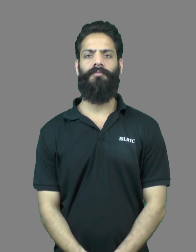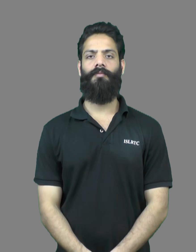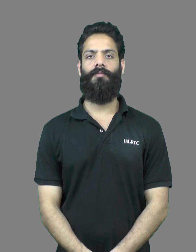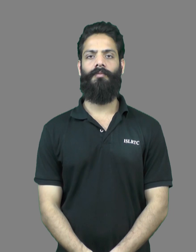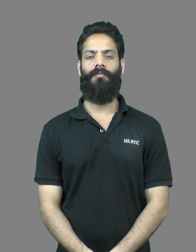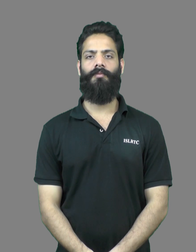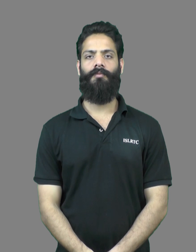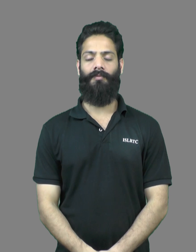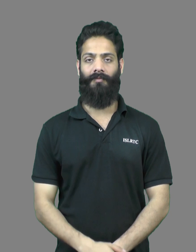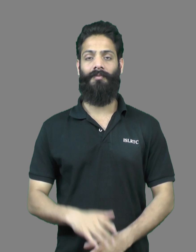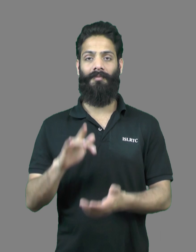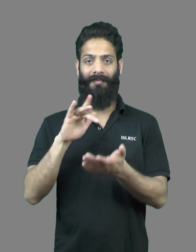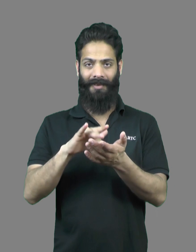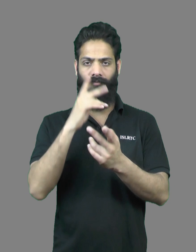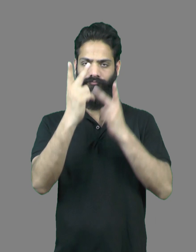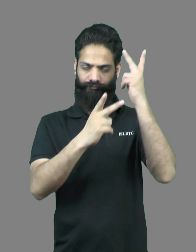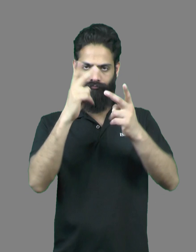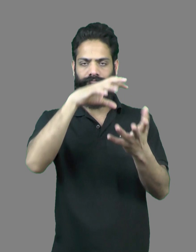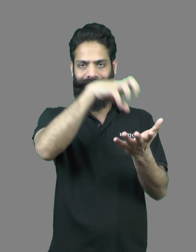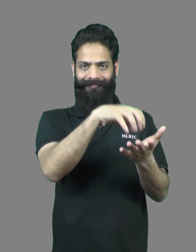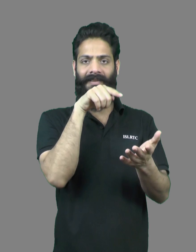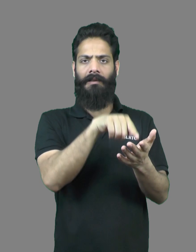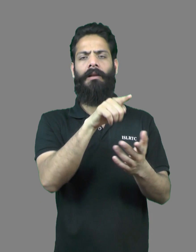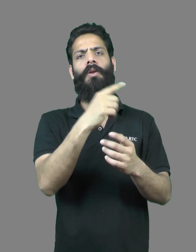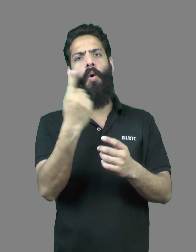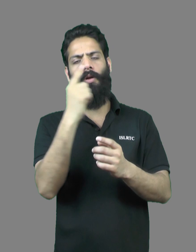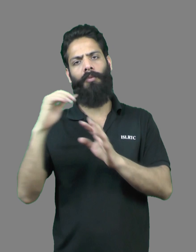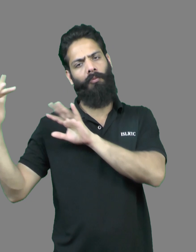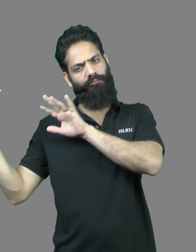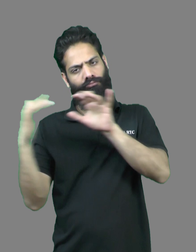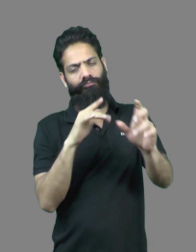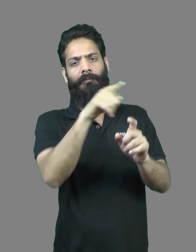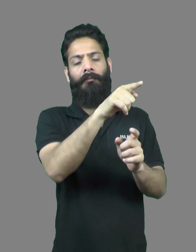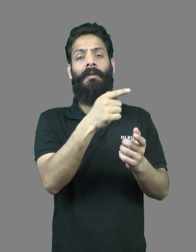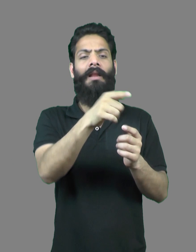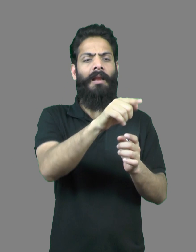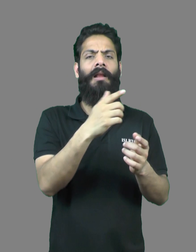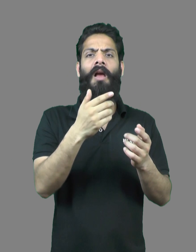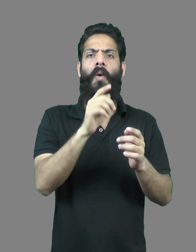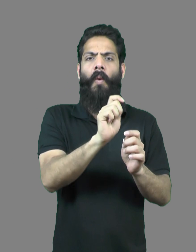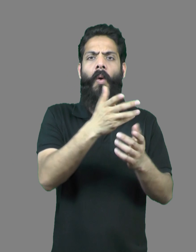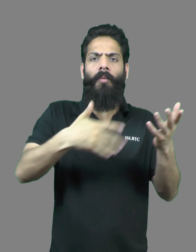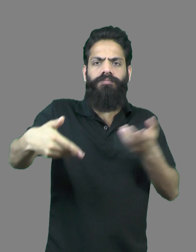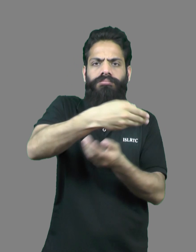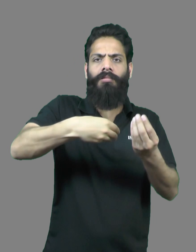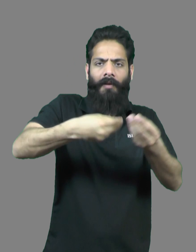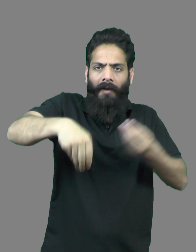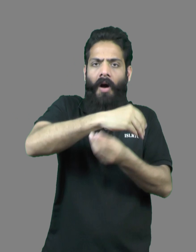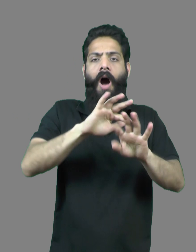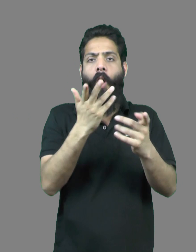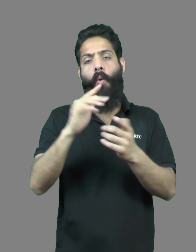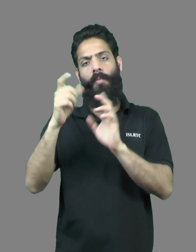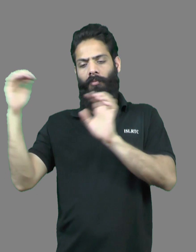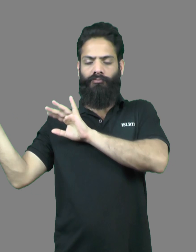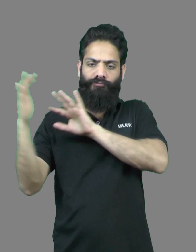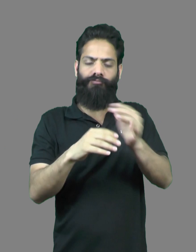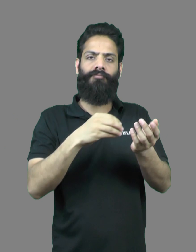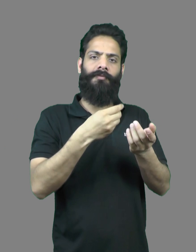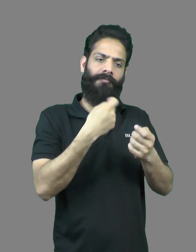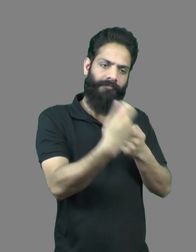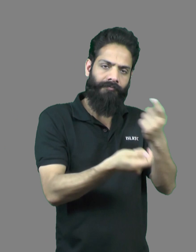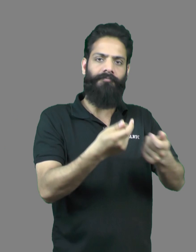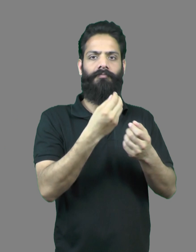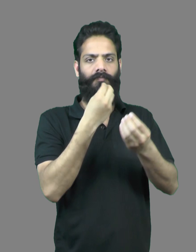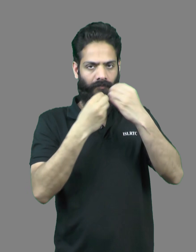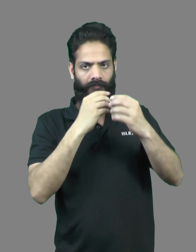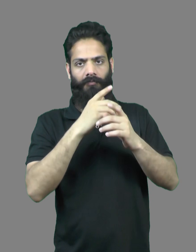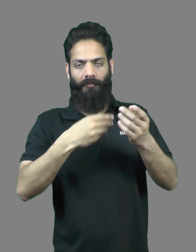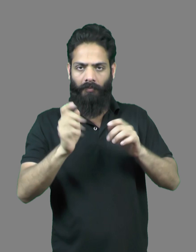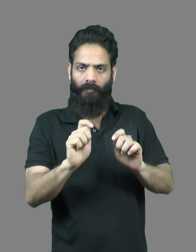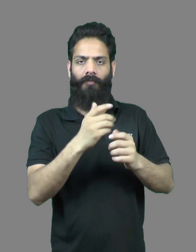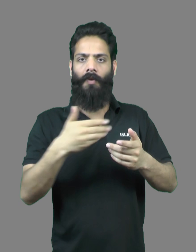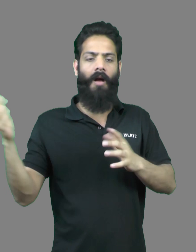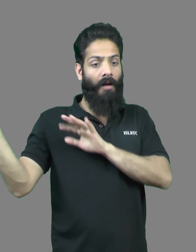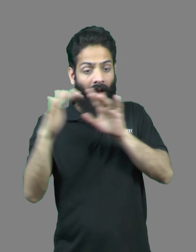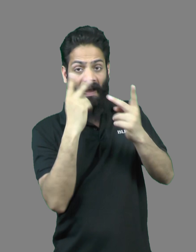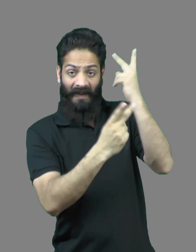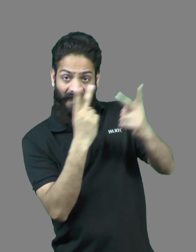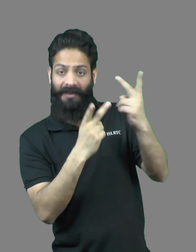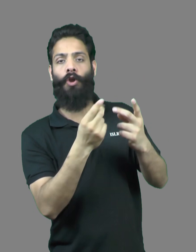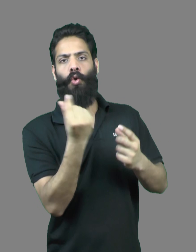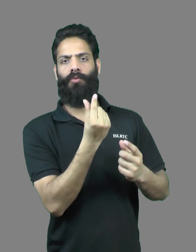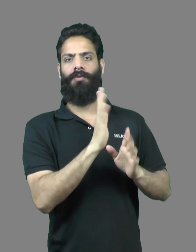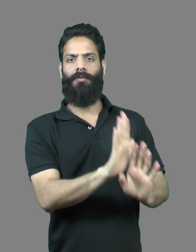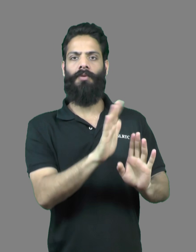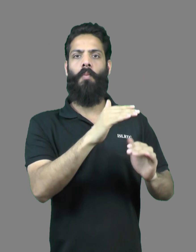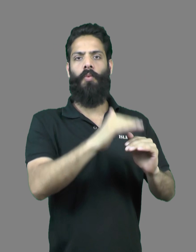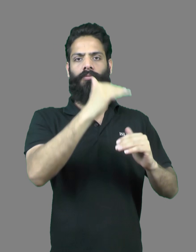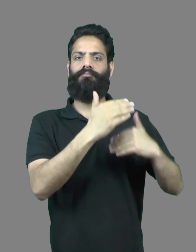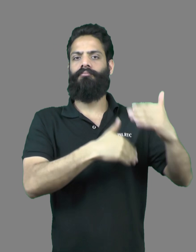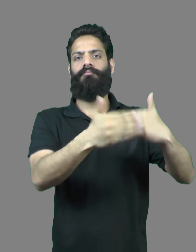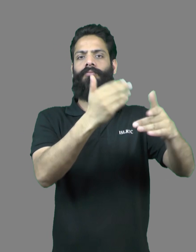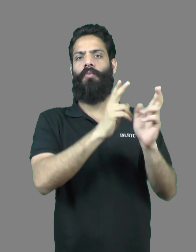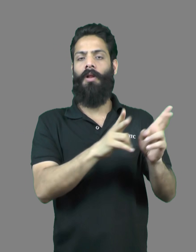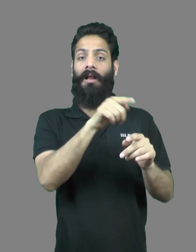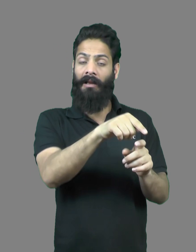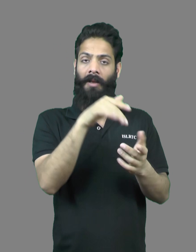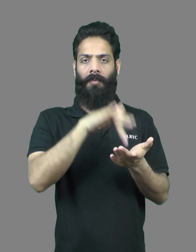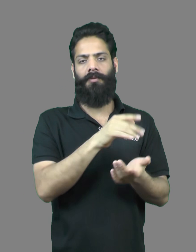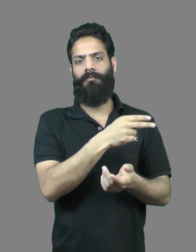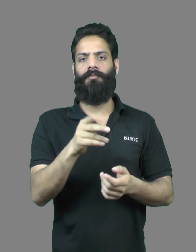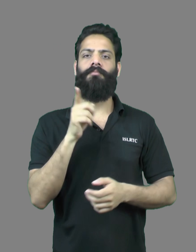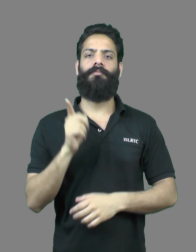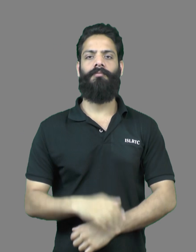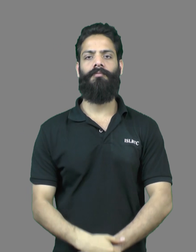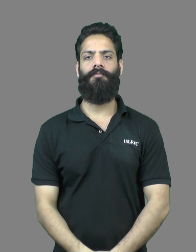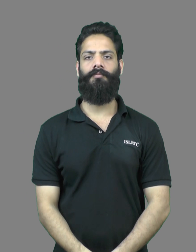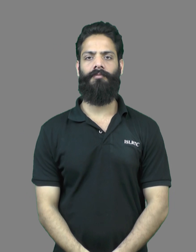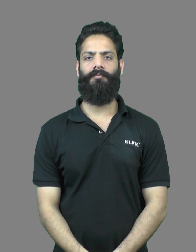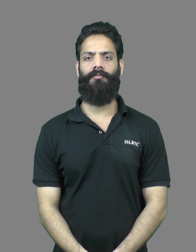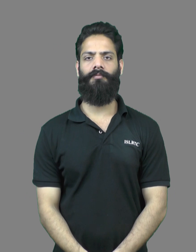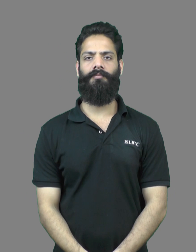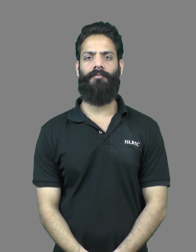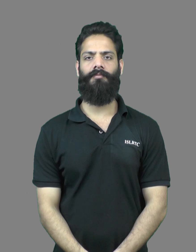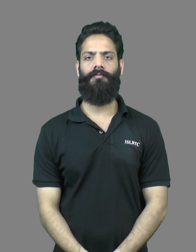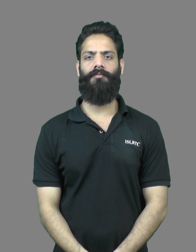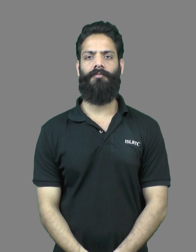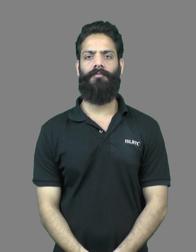Tourist Destination